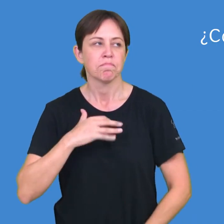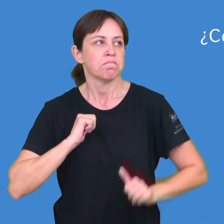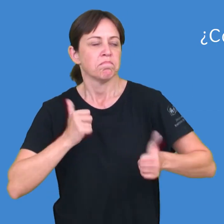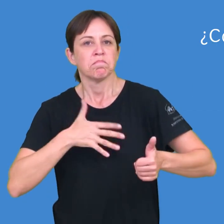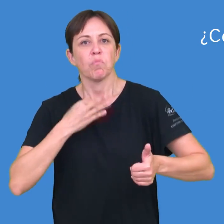empezar